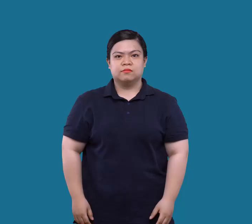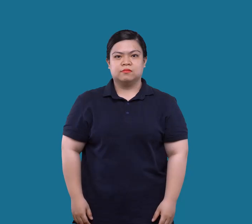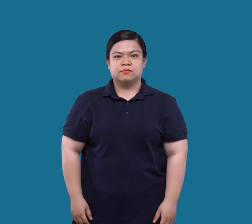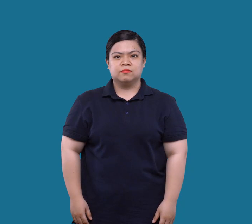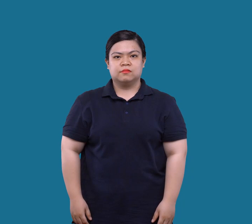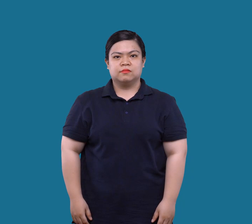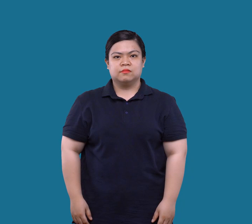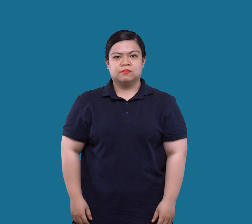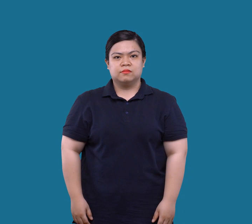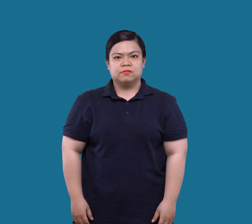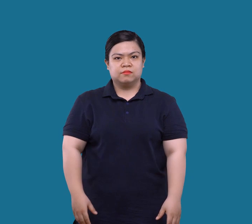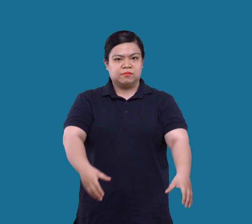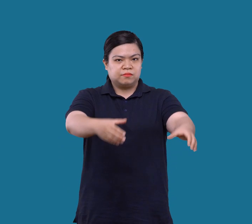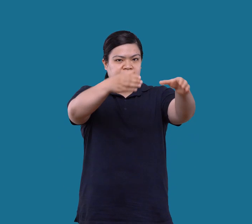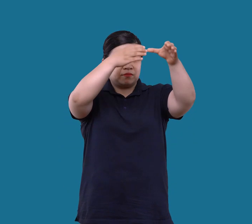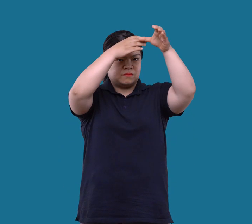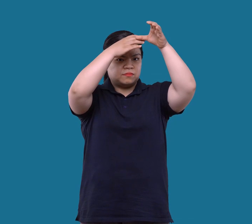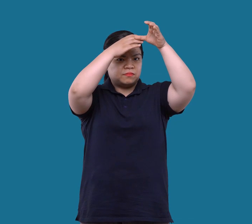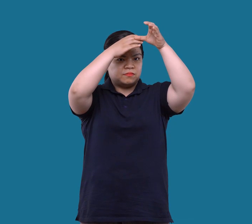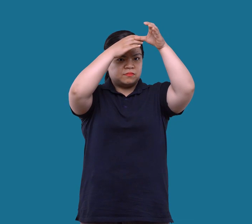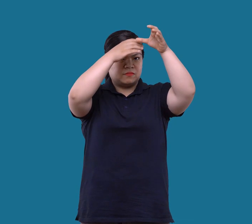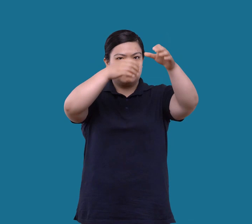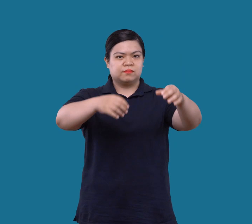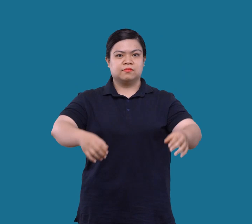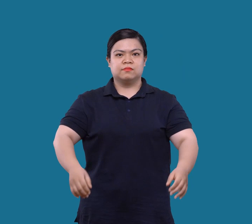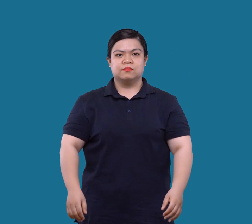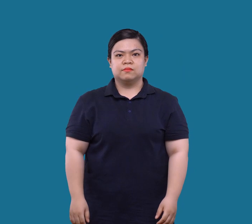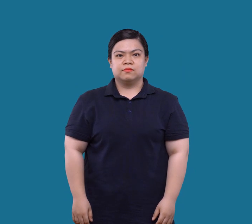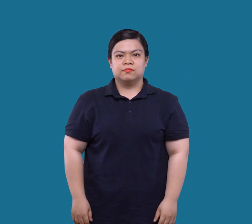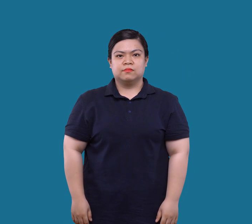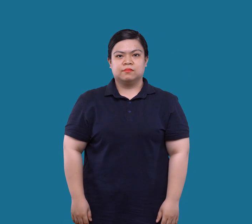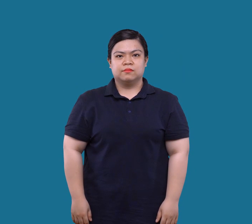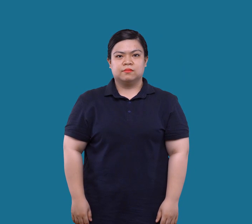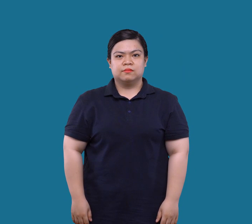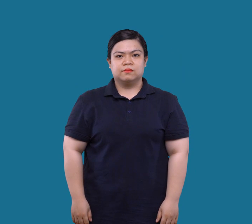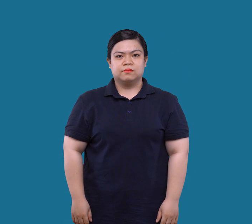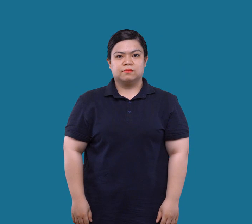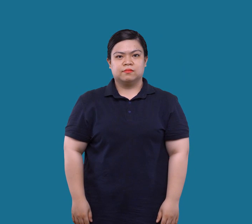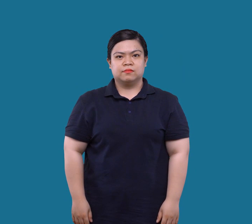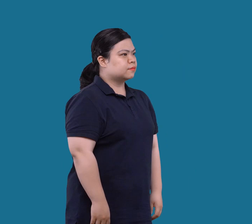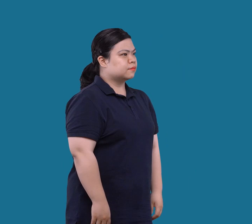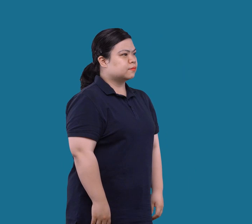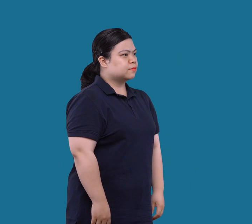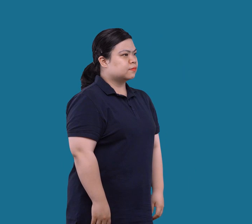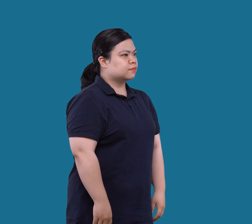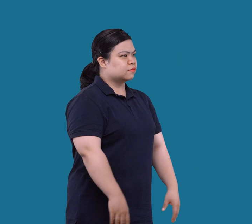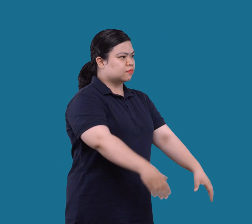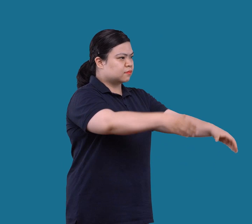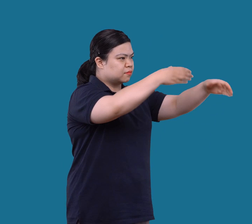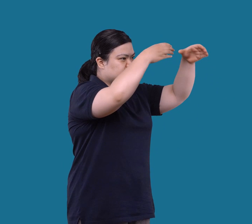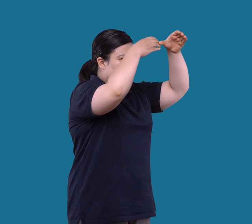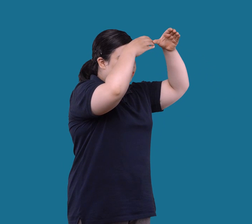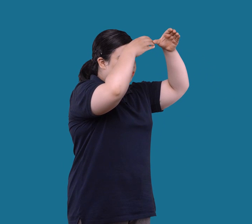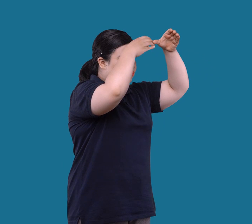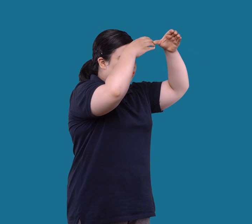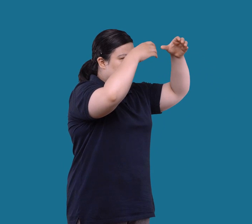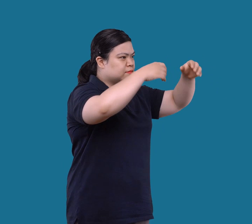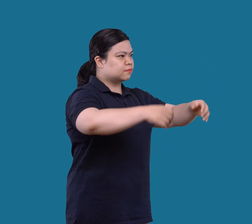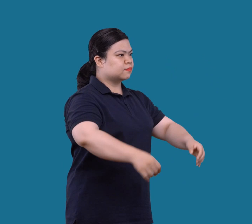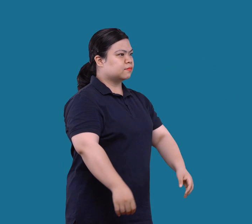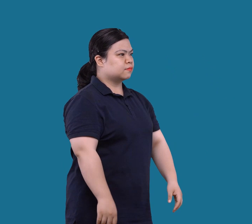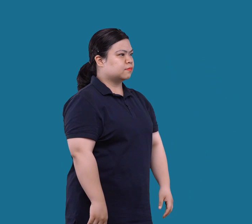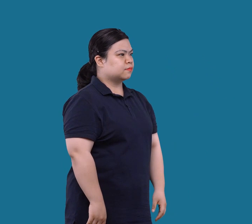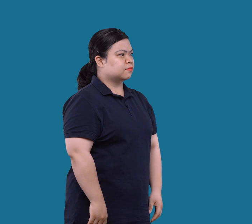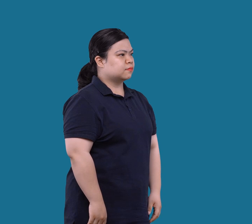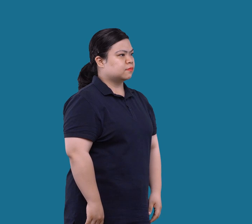trí thức